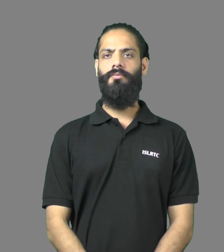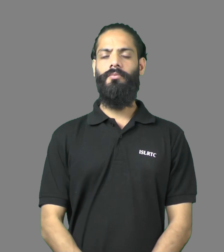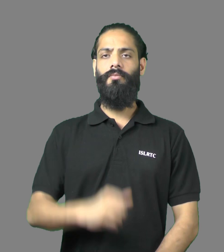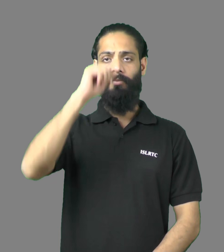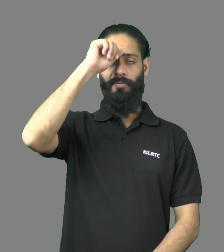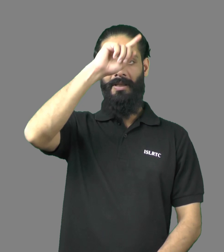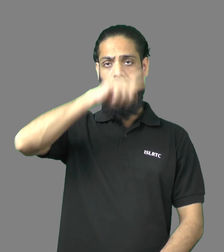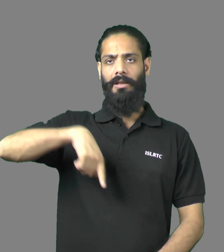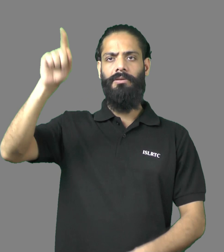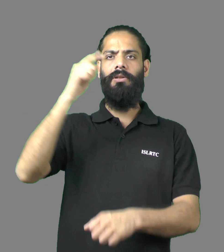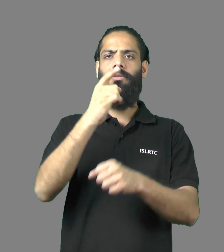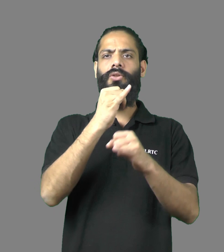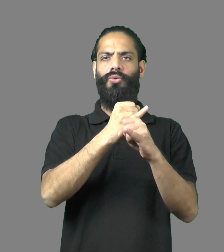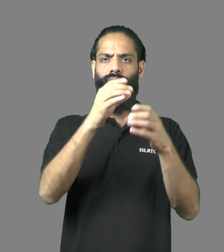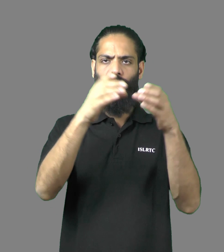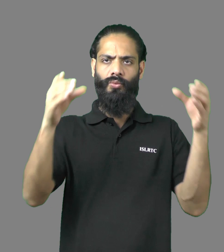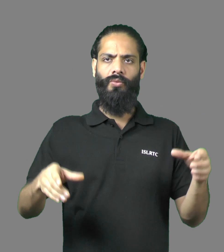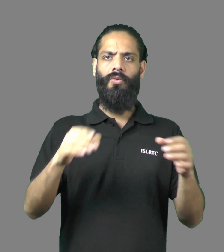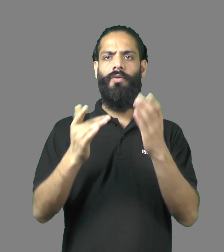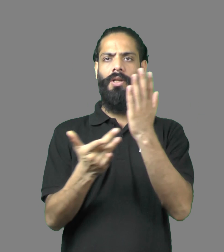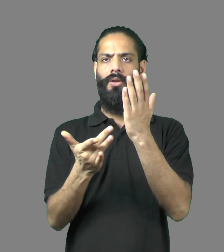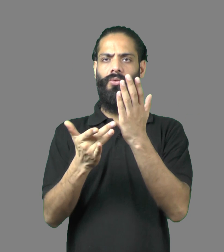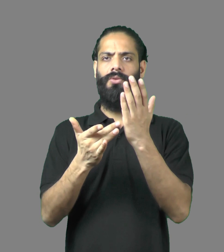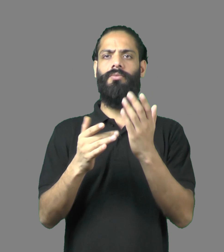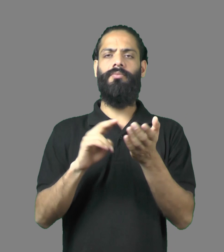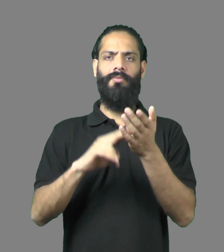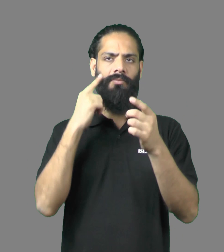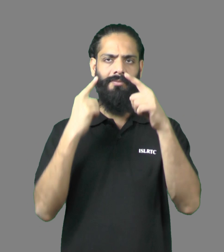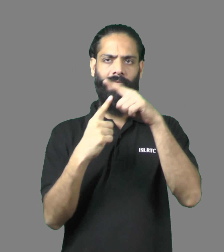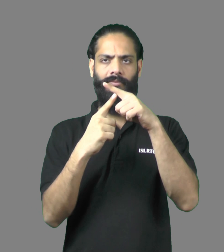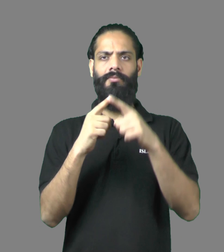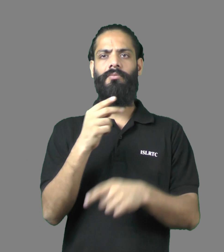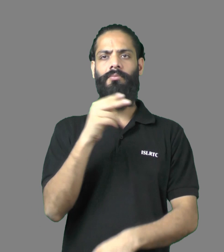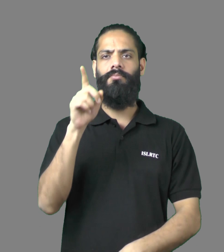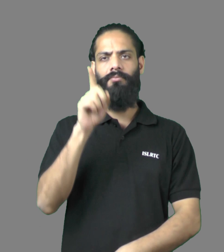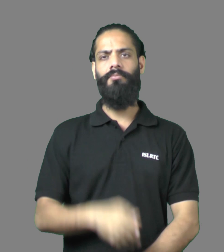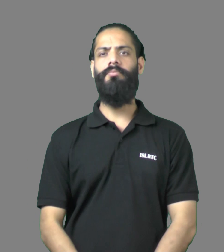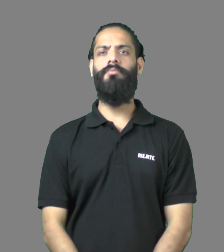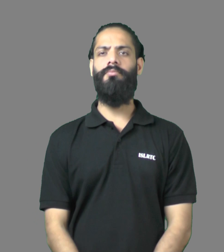National Institute of Technology (NIT)